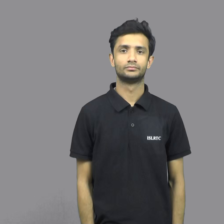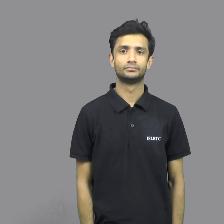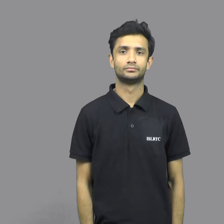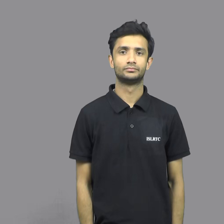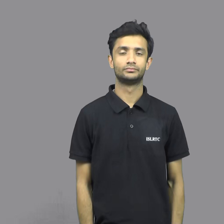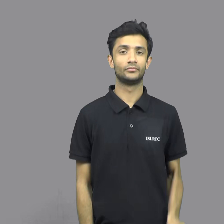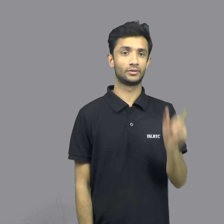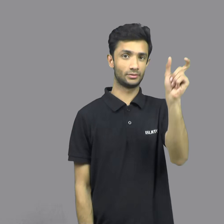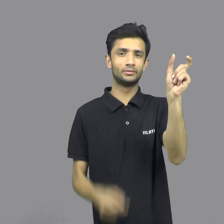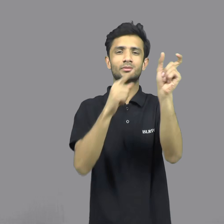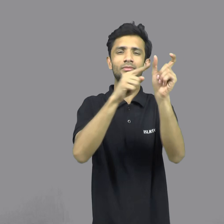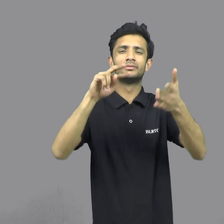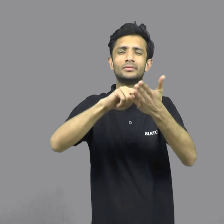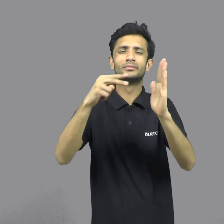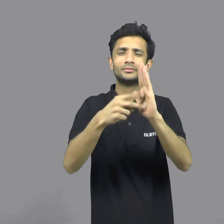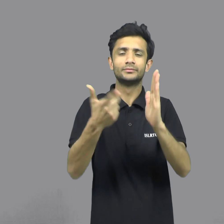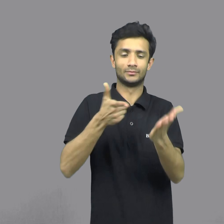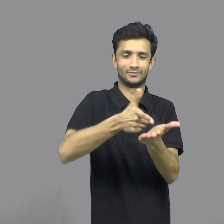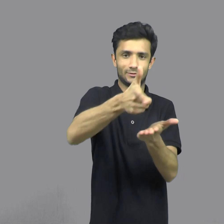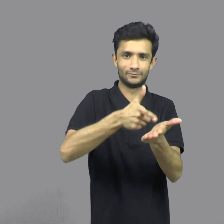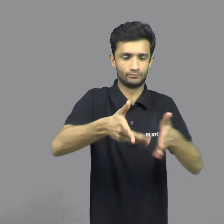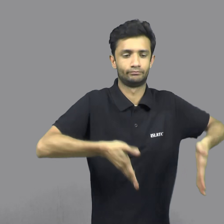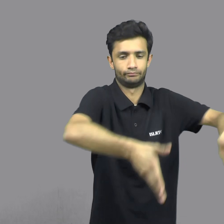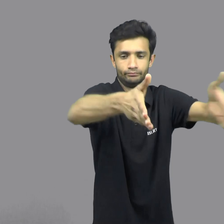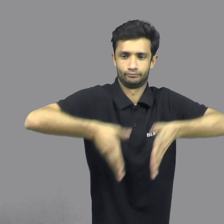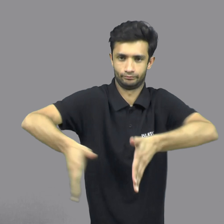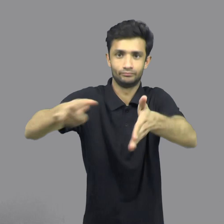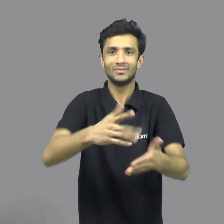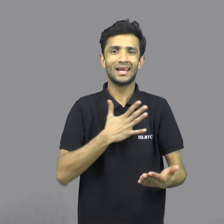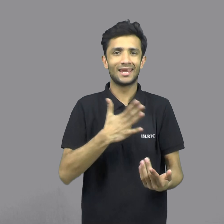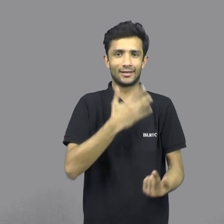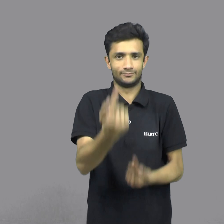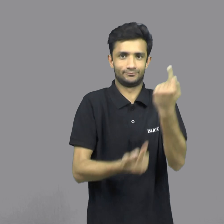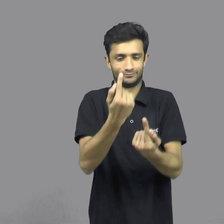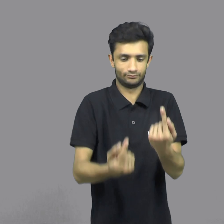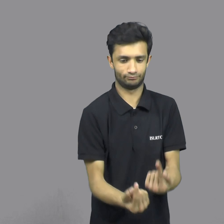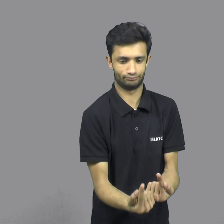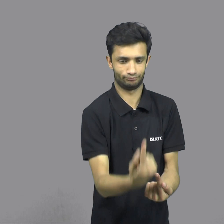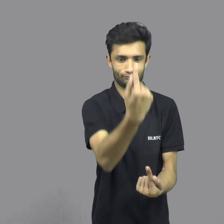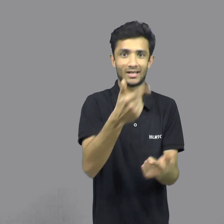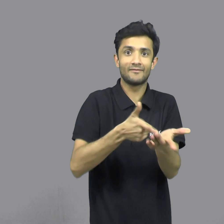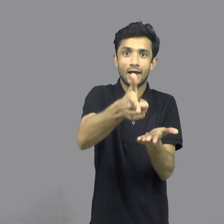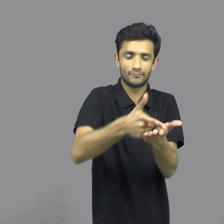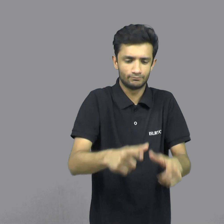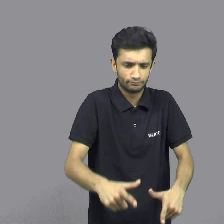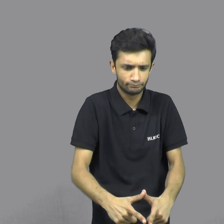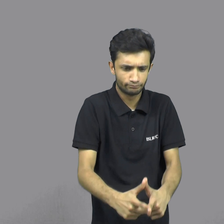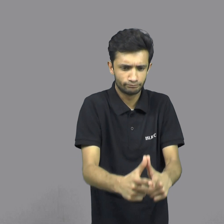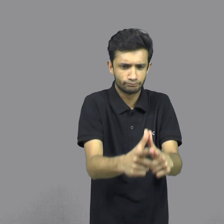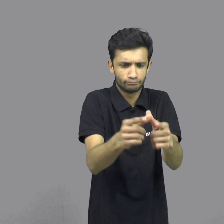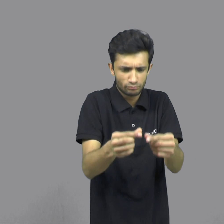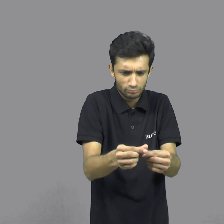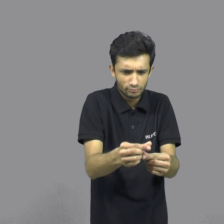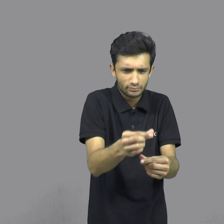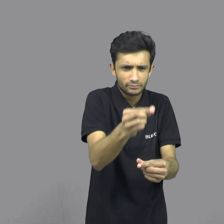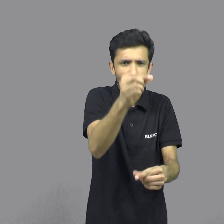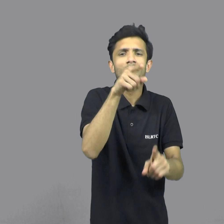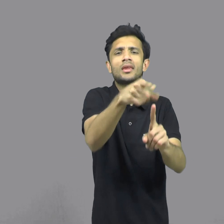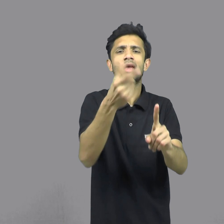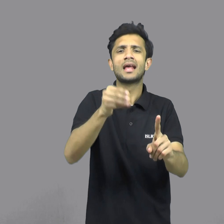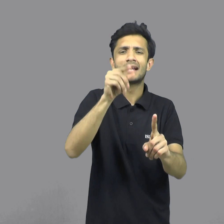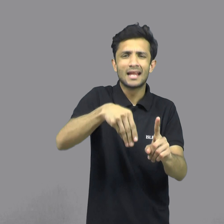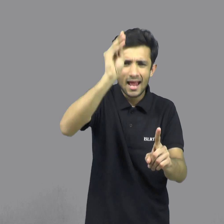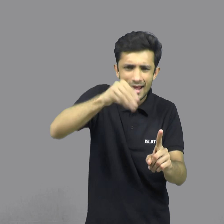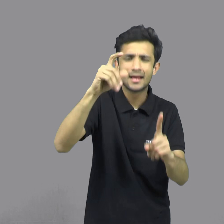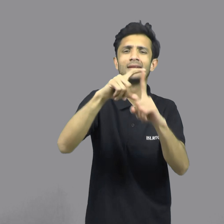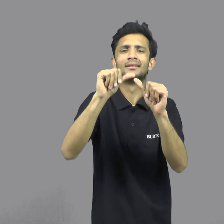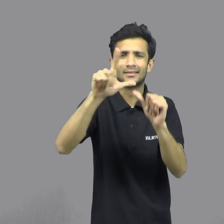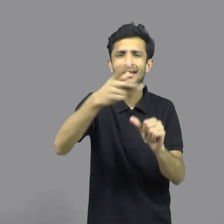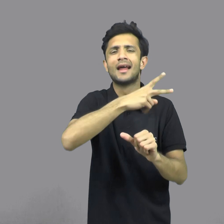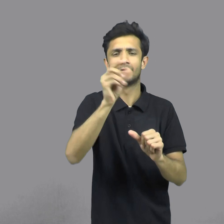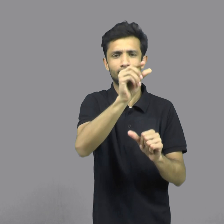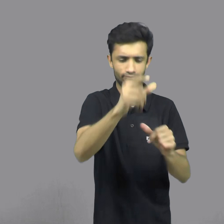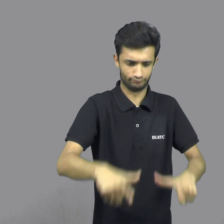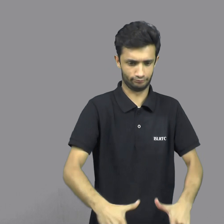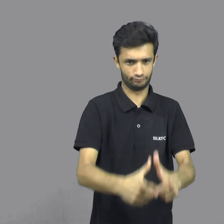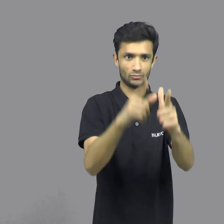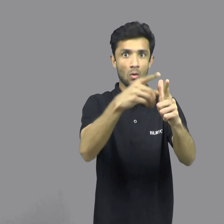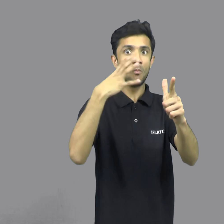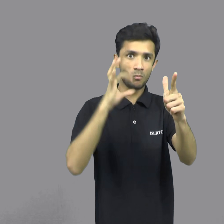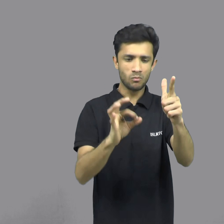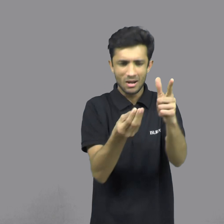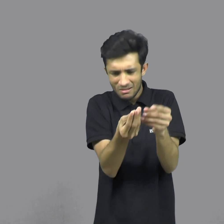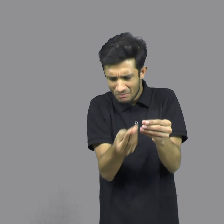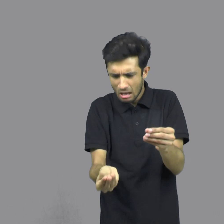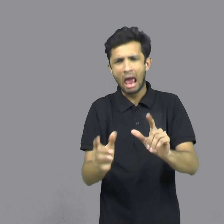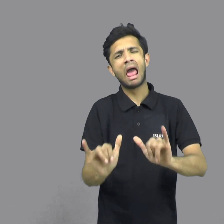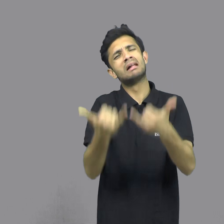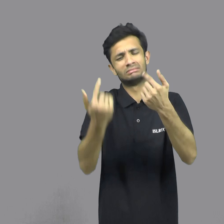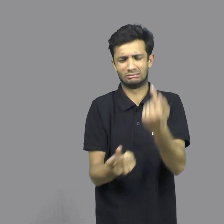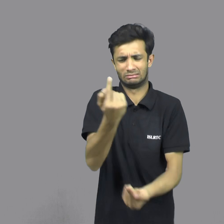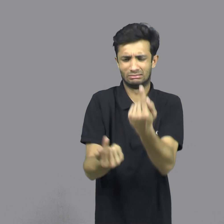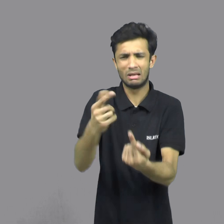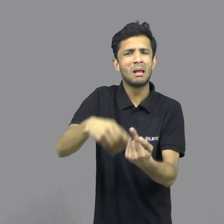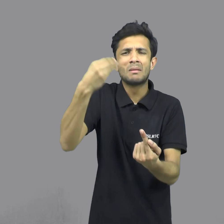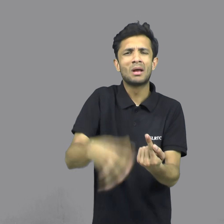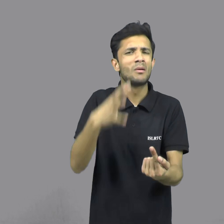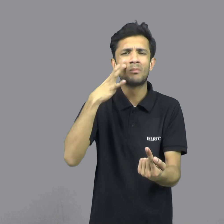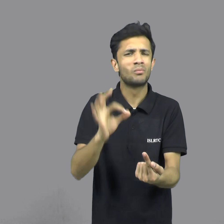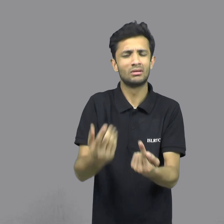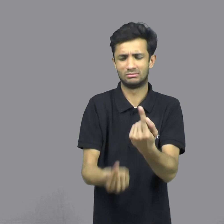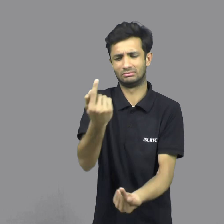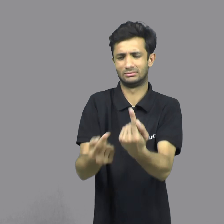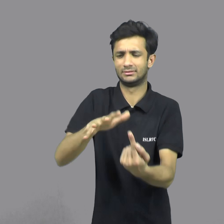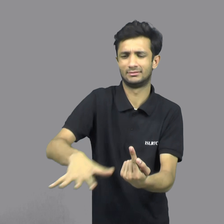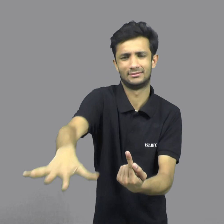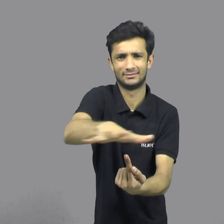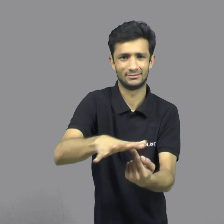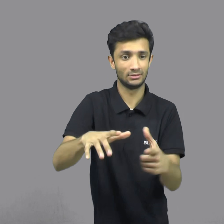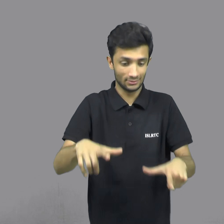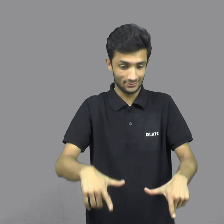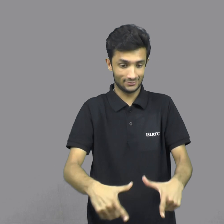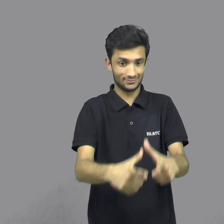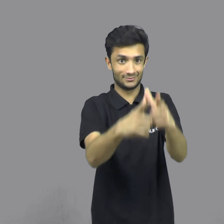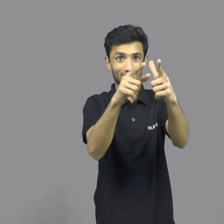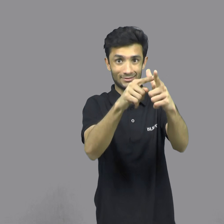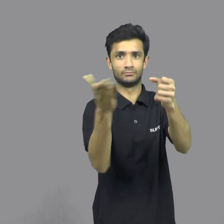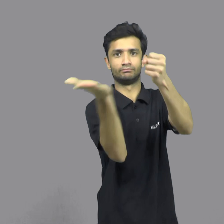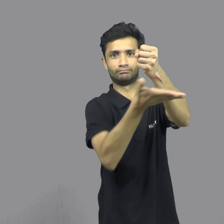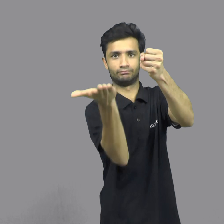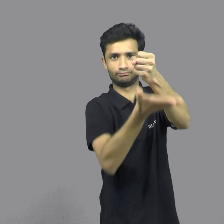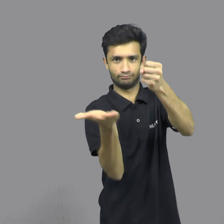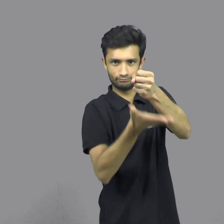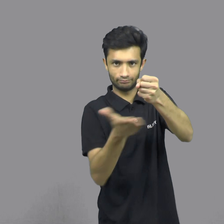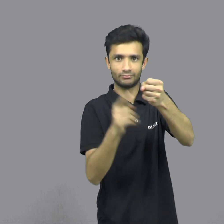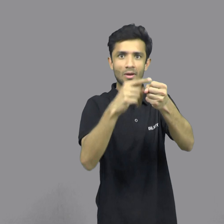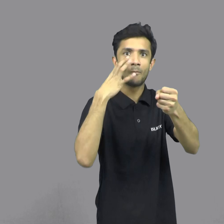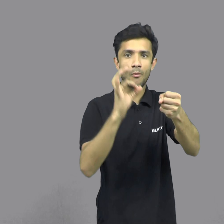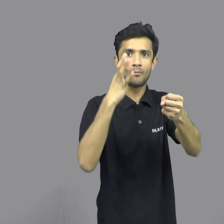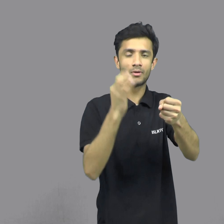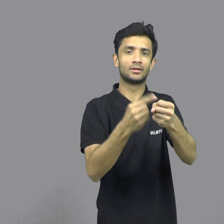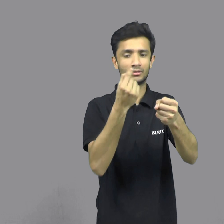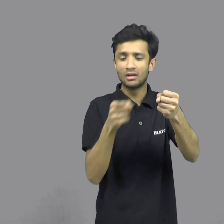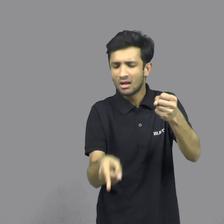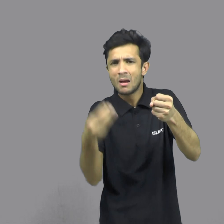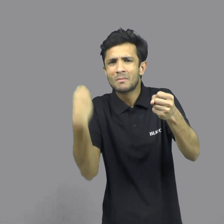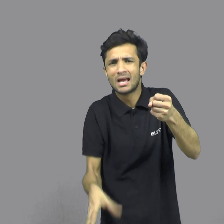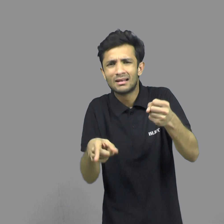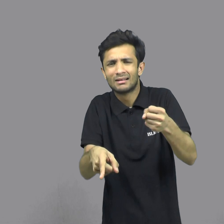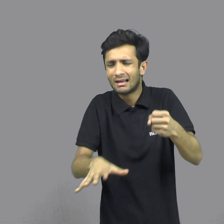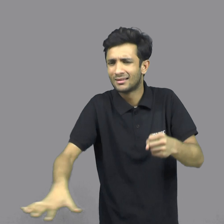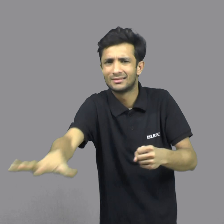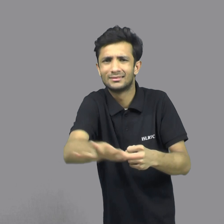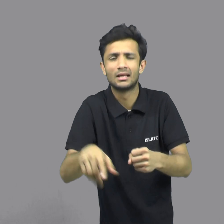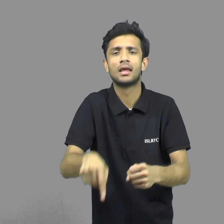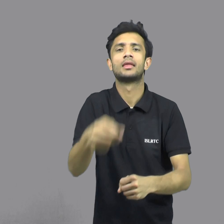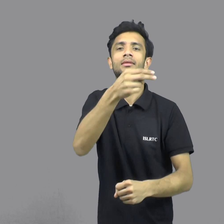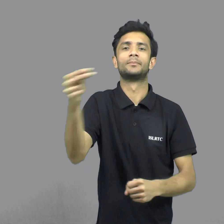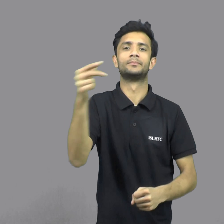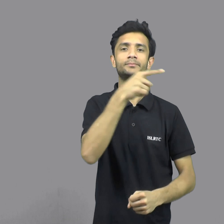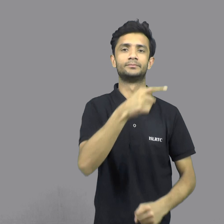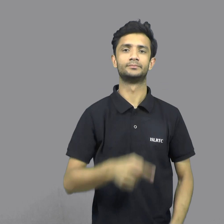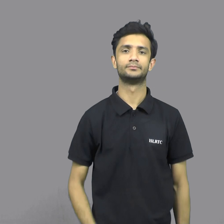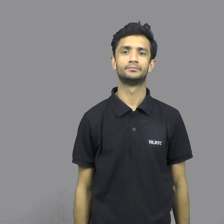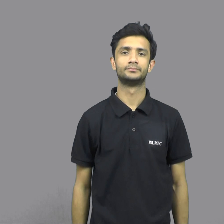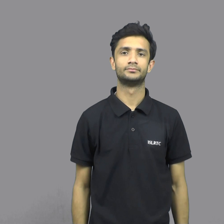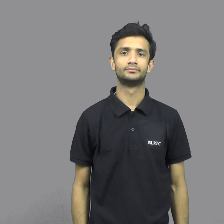Weeds